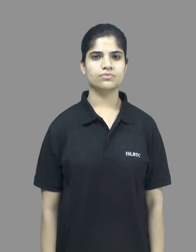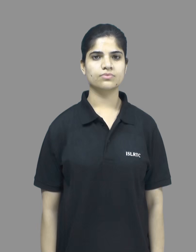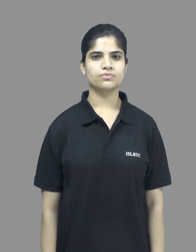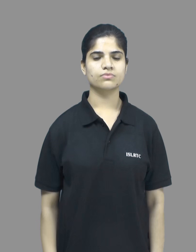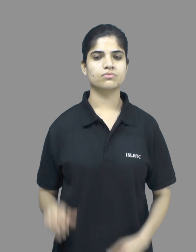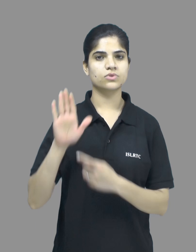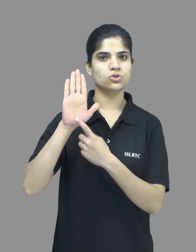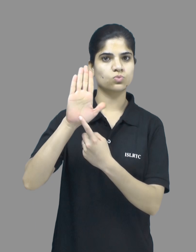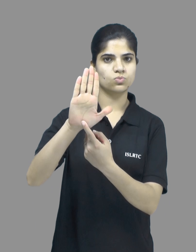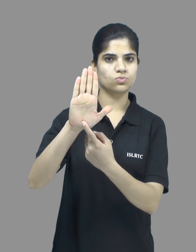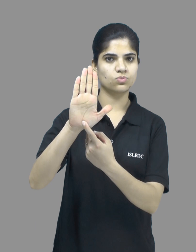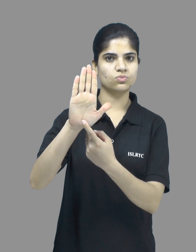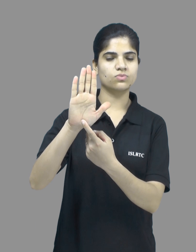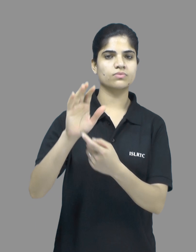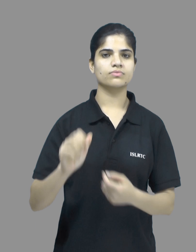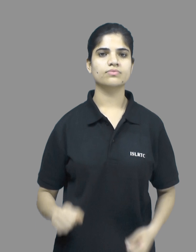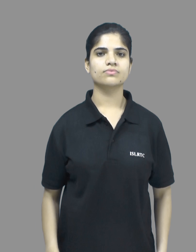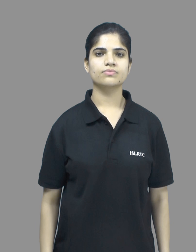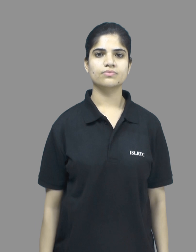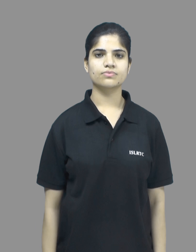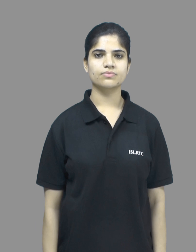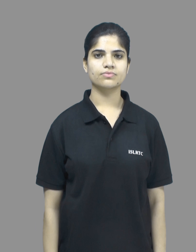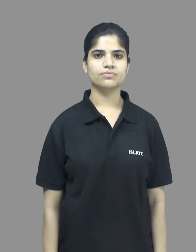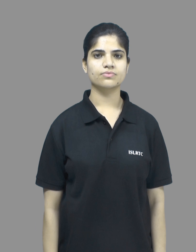Show